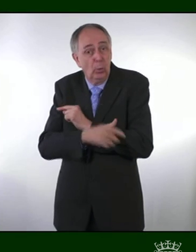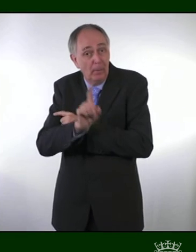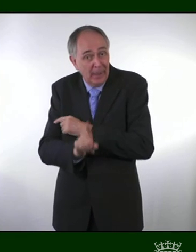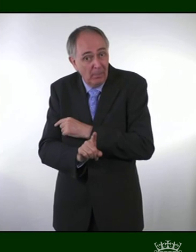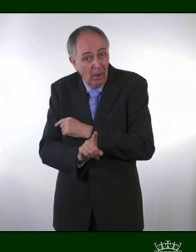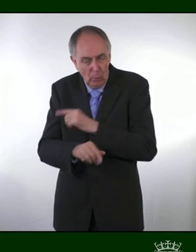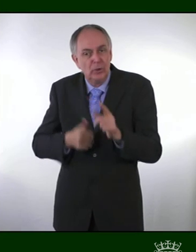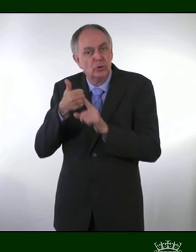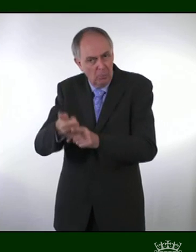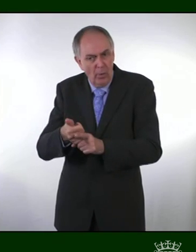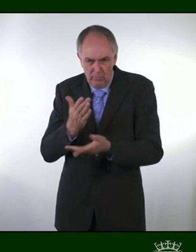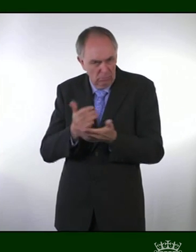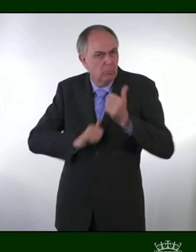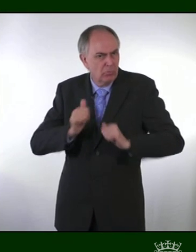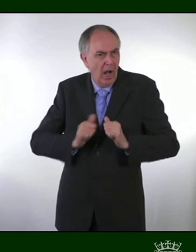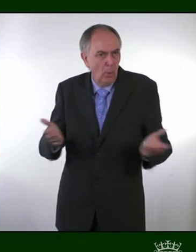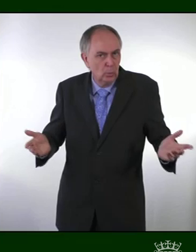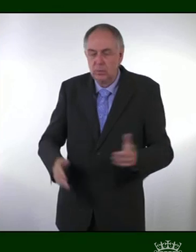We are proud to do so, and we will continue to do so.